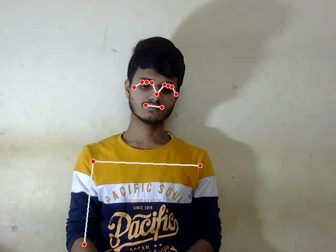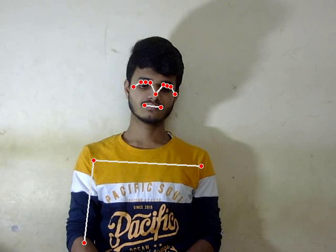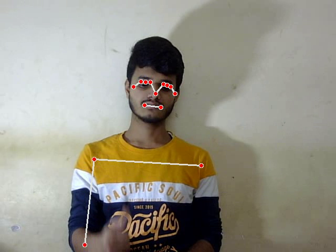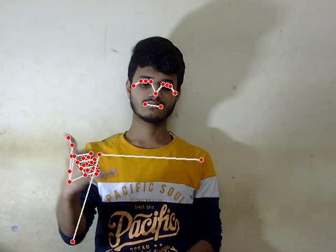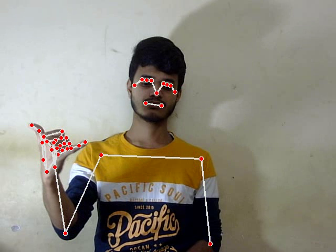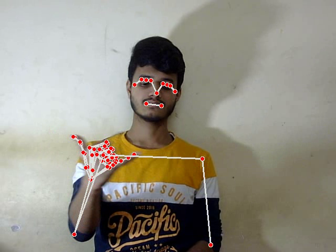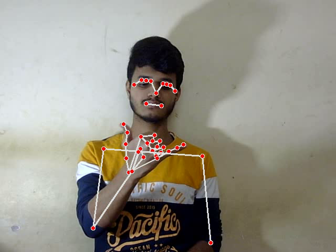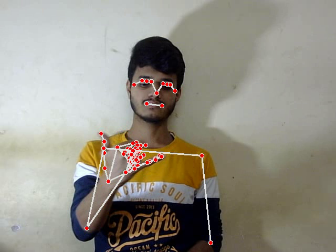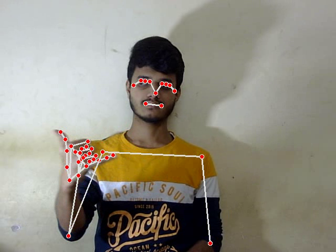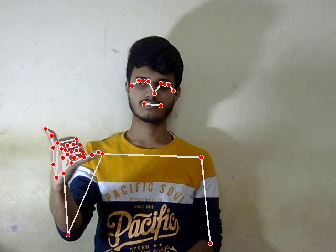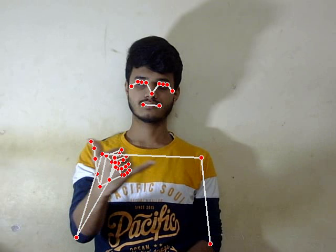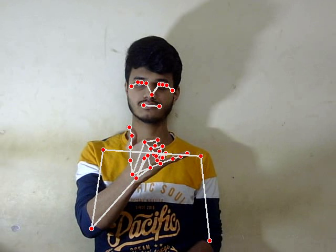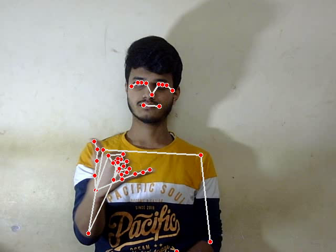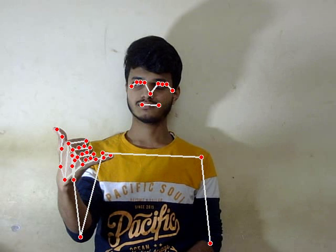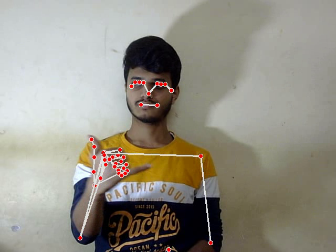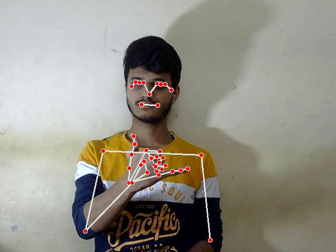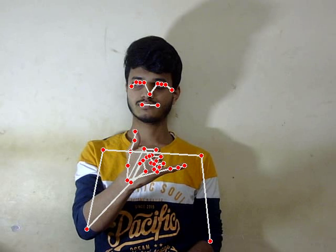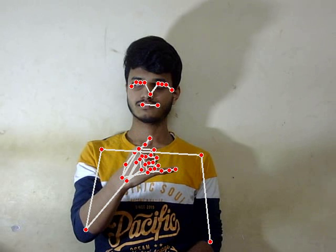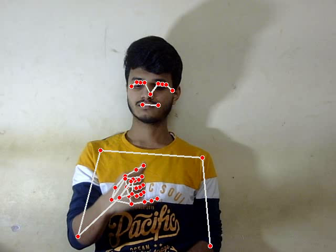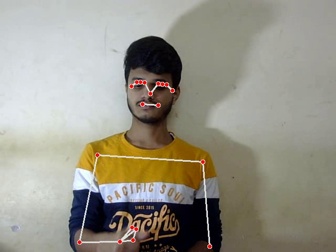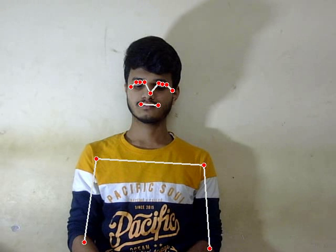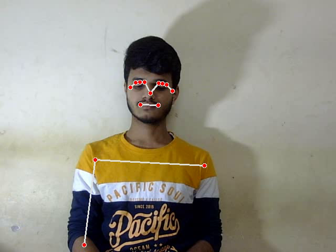same